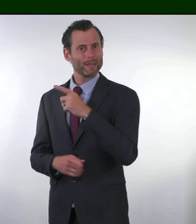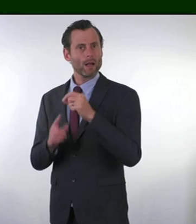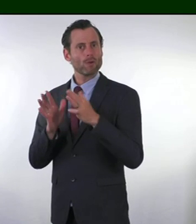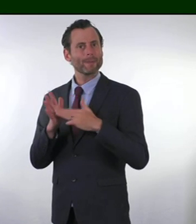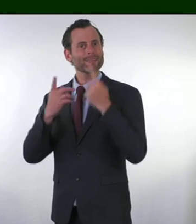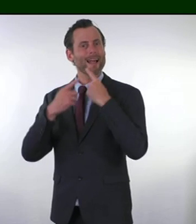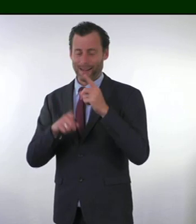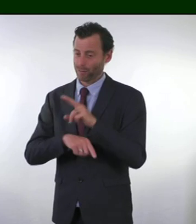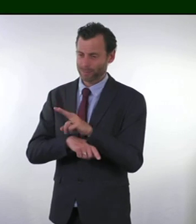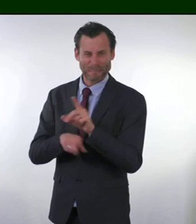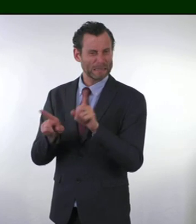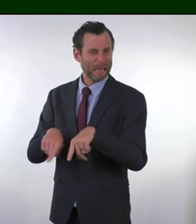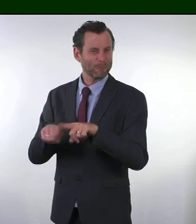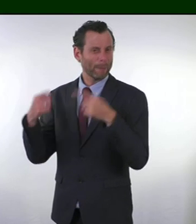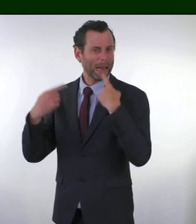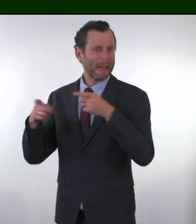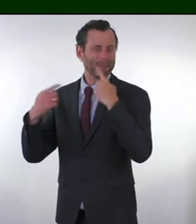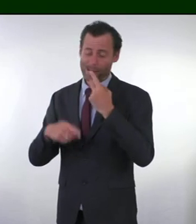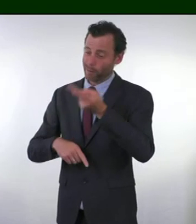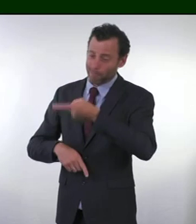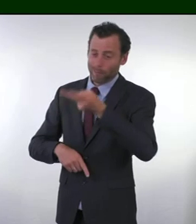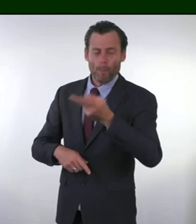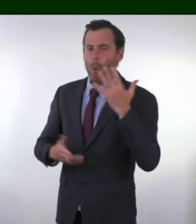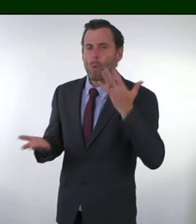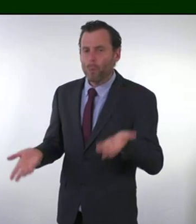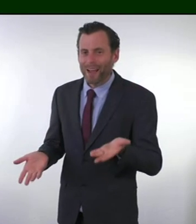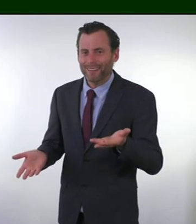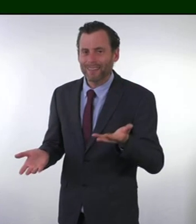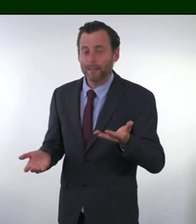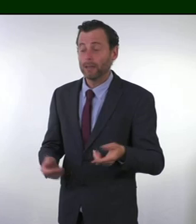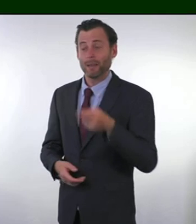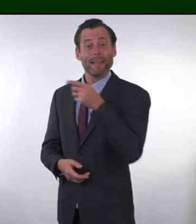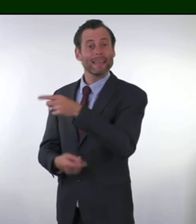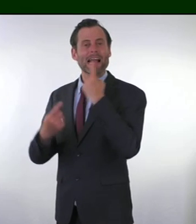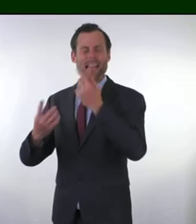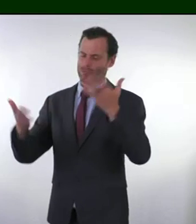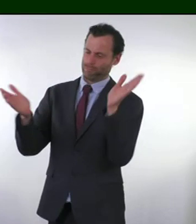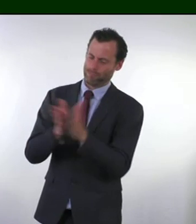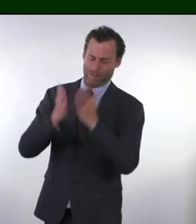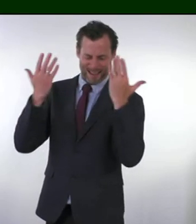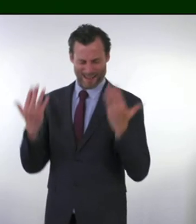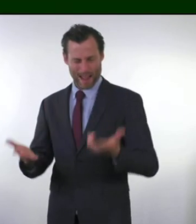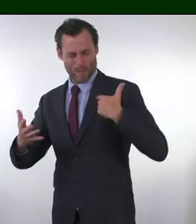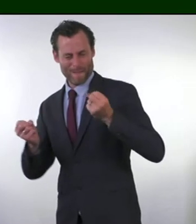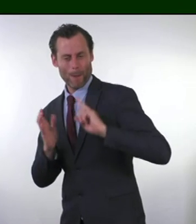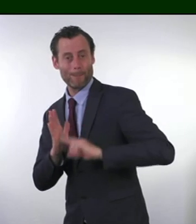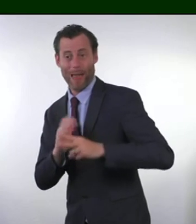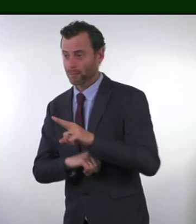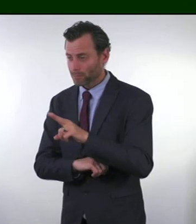Of course the investment announced was welcome, not least because much of it was already committed to by the Government.